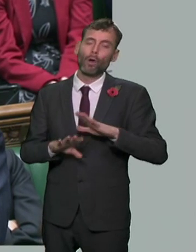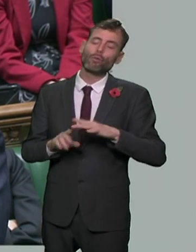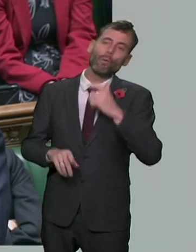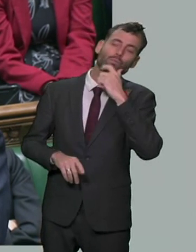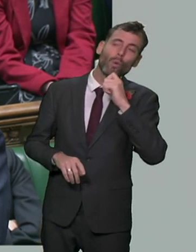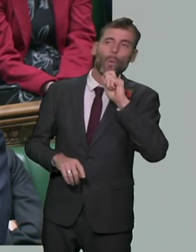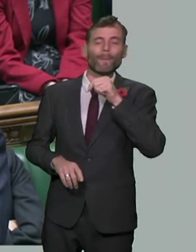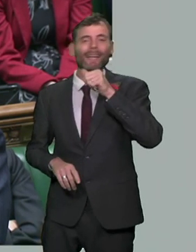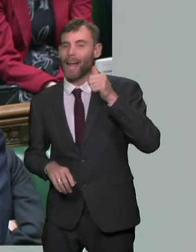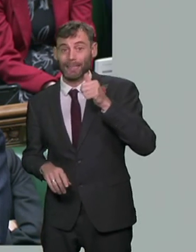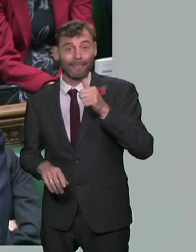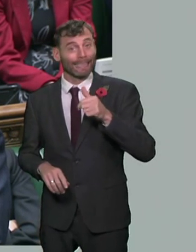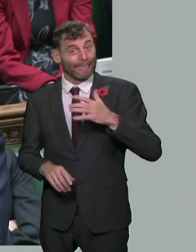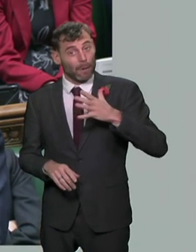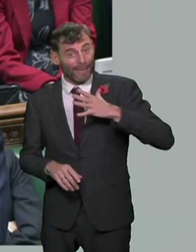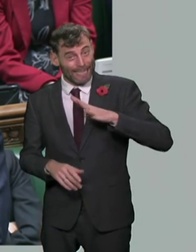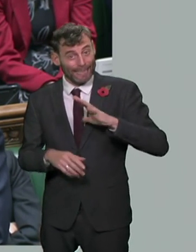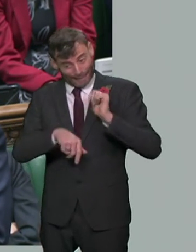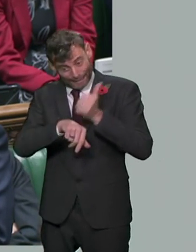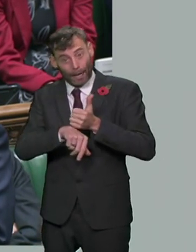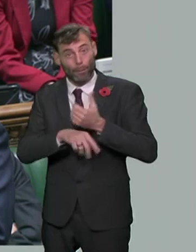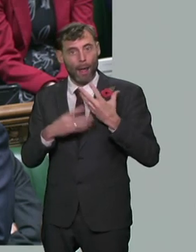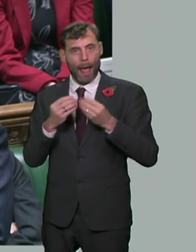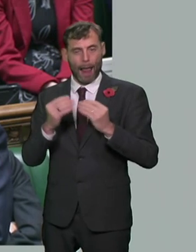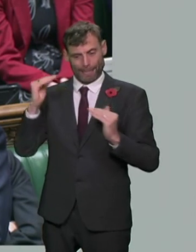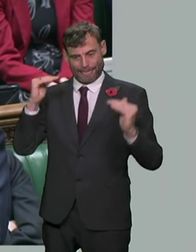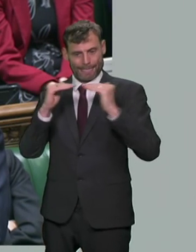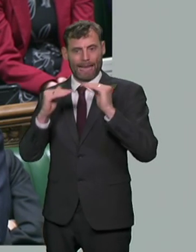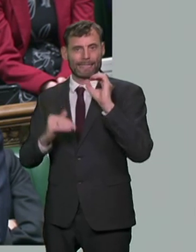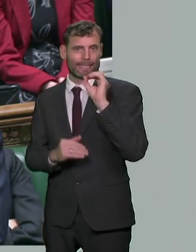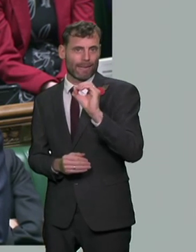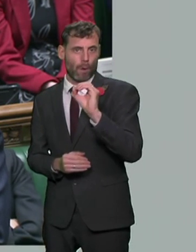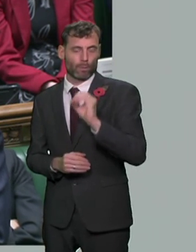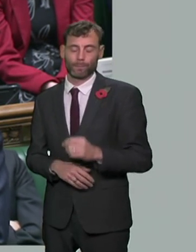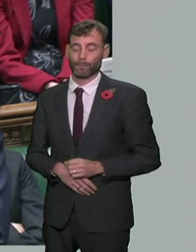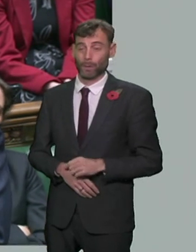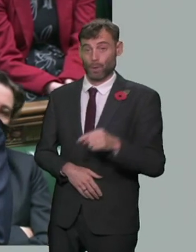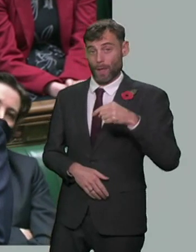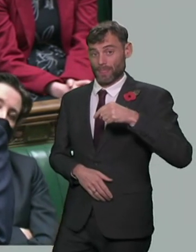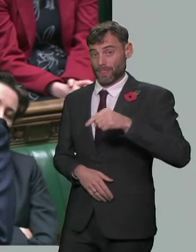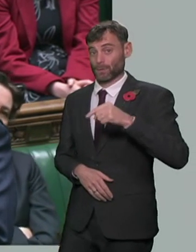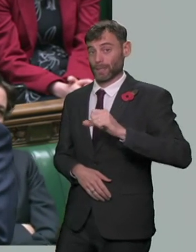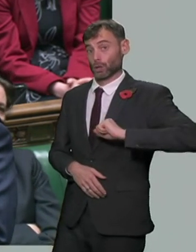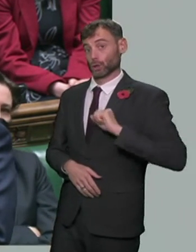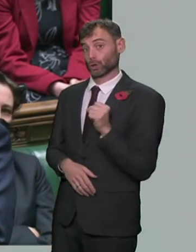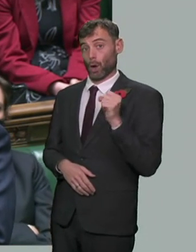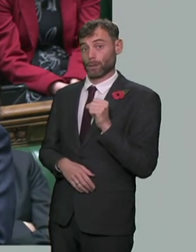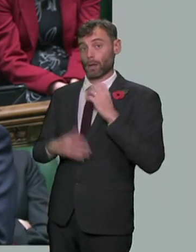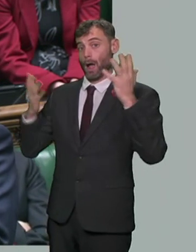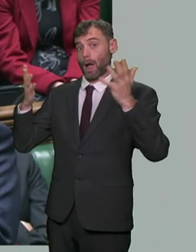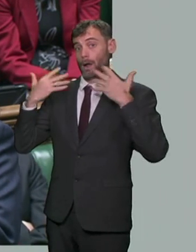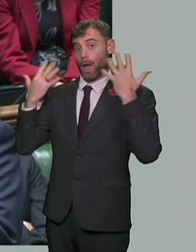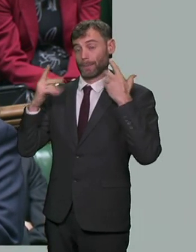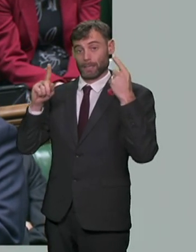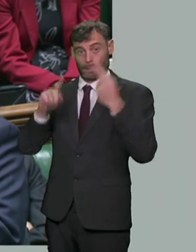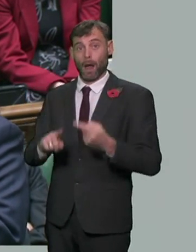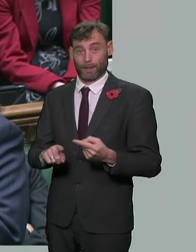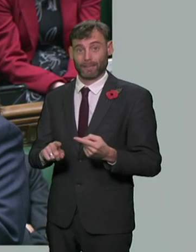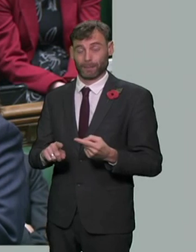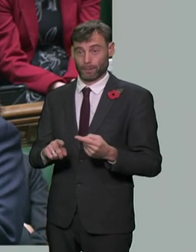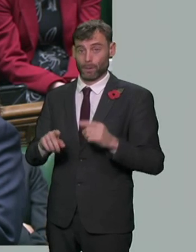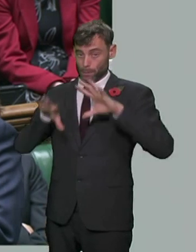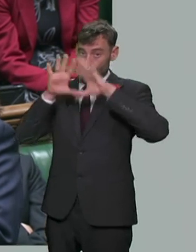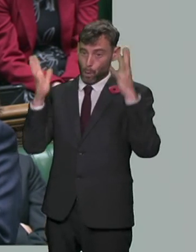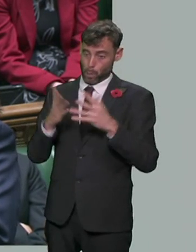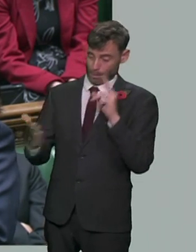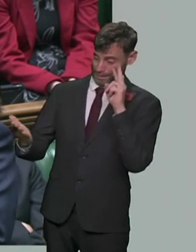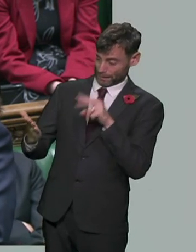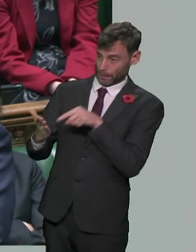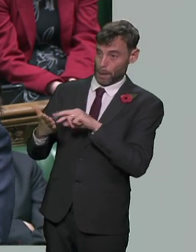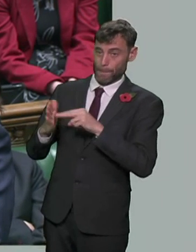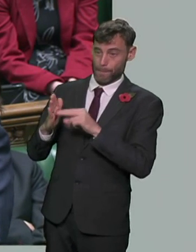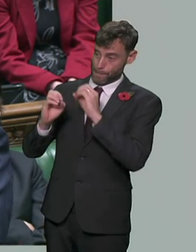to achieve the planet’s net zero targets. This week, Scotland’s world-leading climate targets have received widespread praise from, among others, the UN Secretary-General.